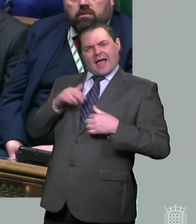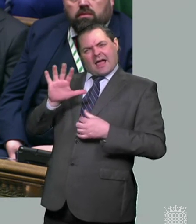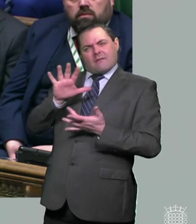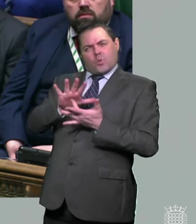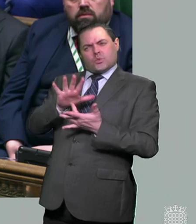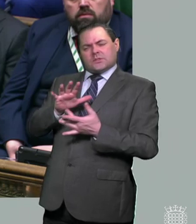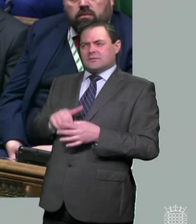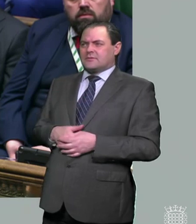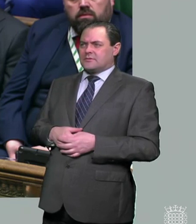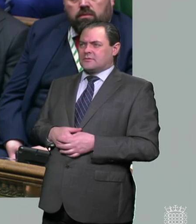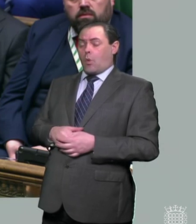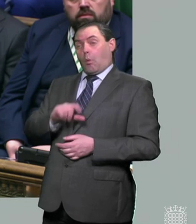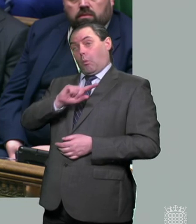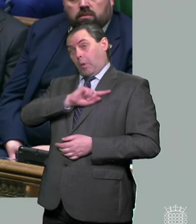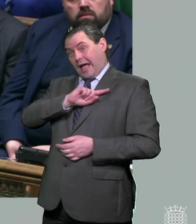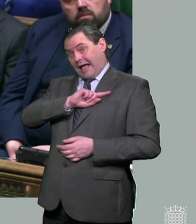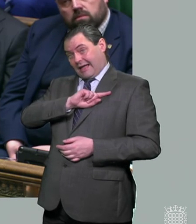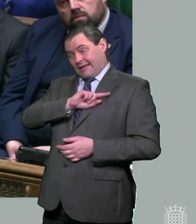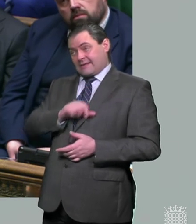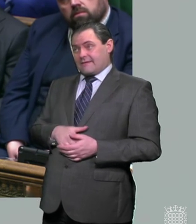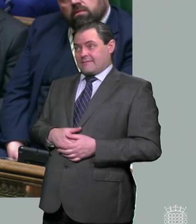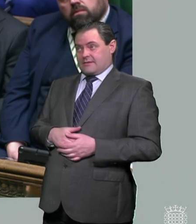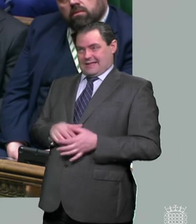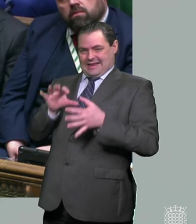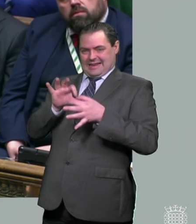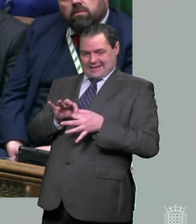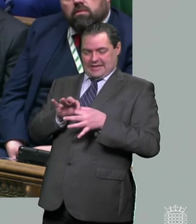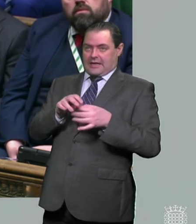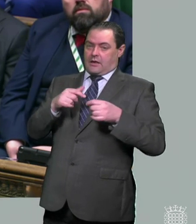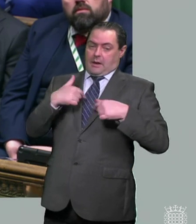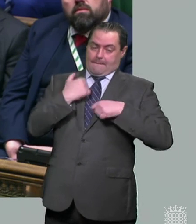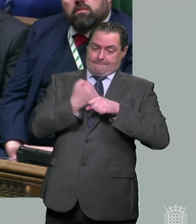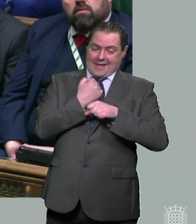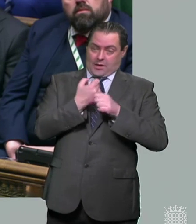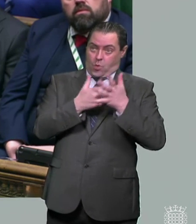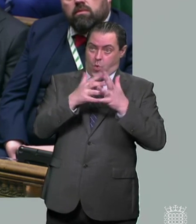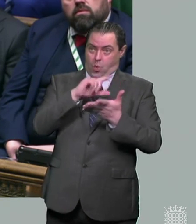It is important, because it is about those who make the law obeying the law.